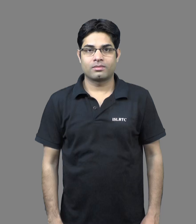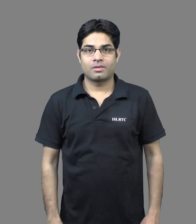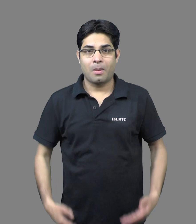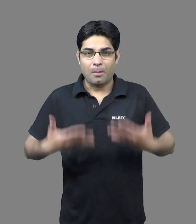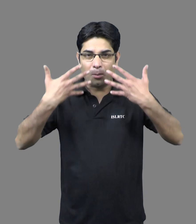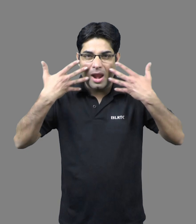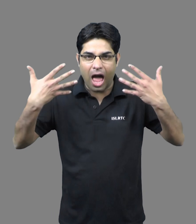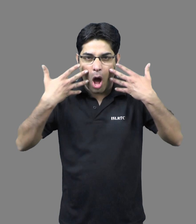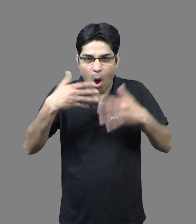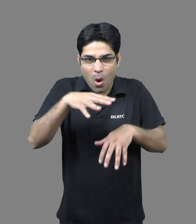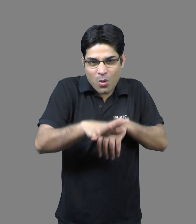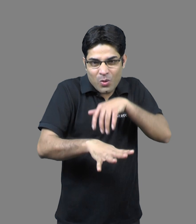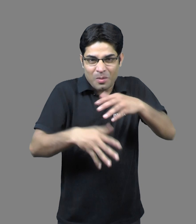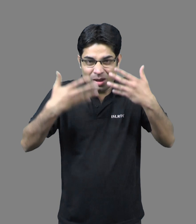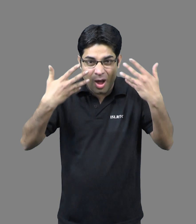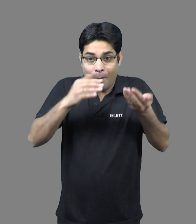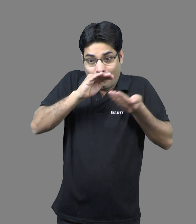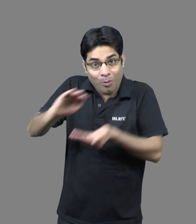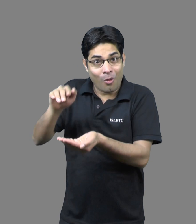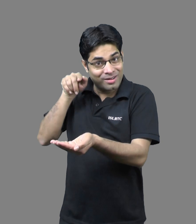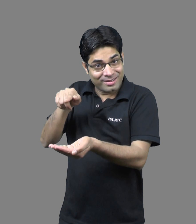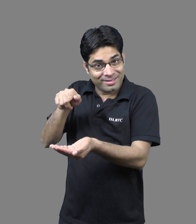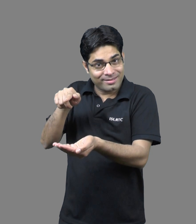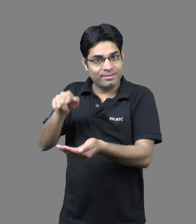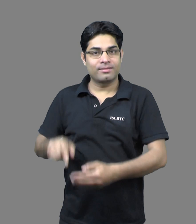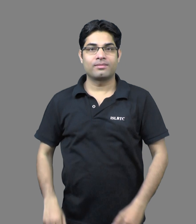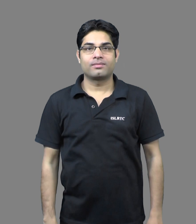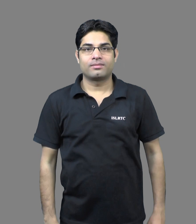Kitten